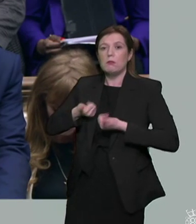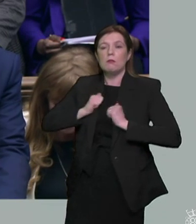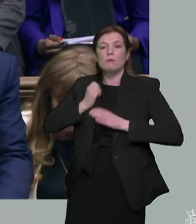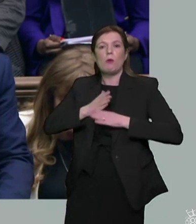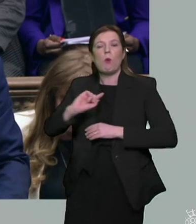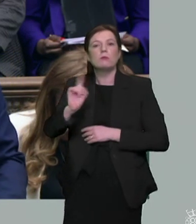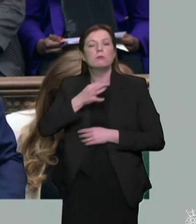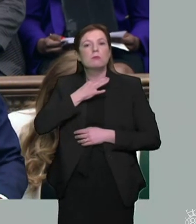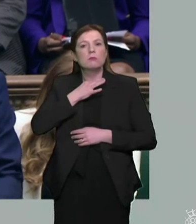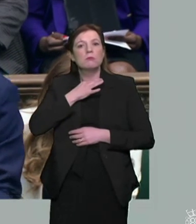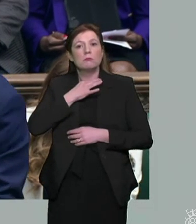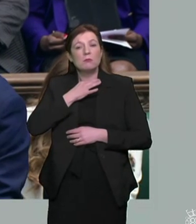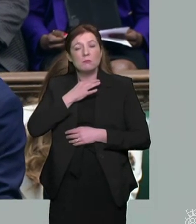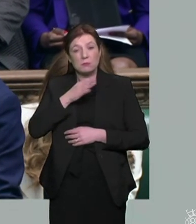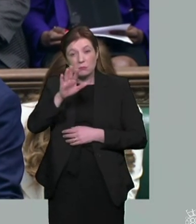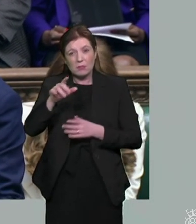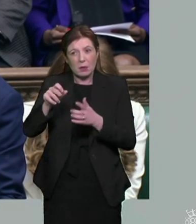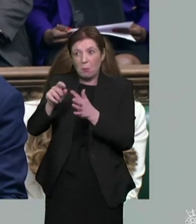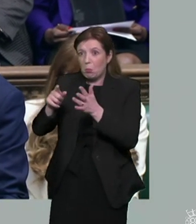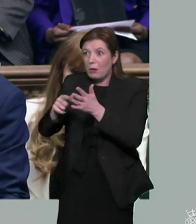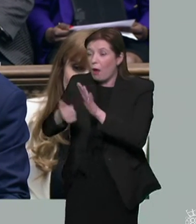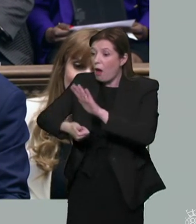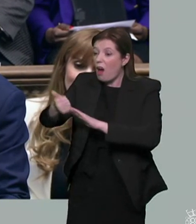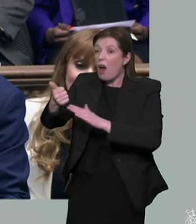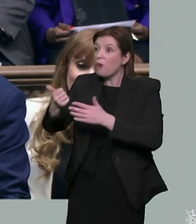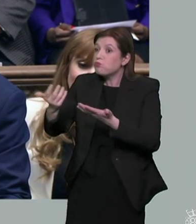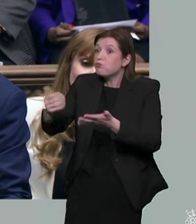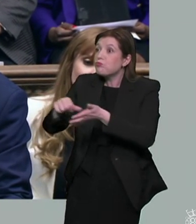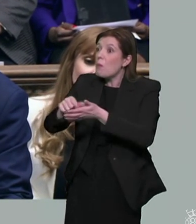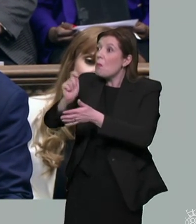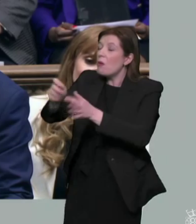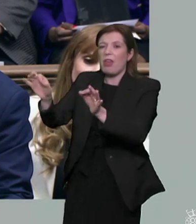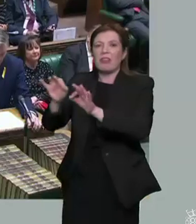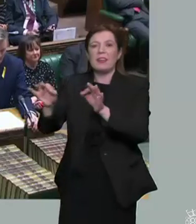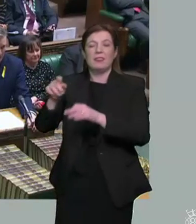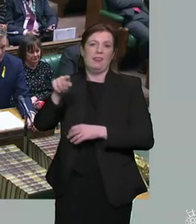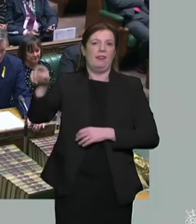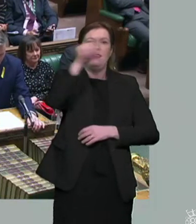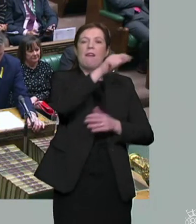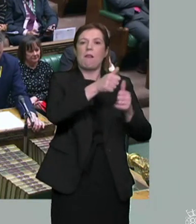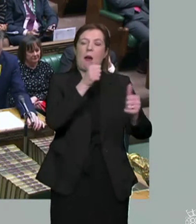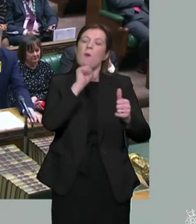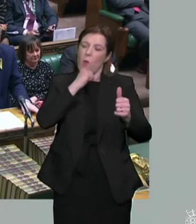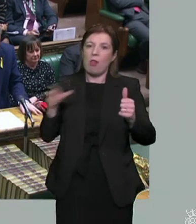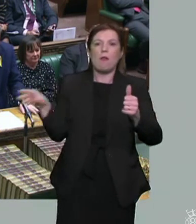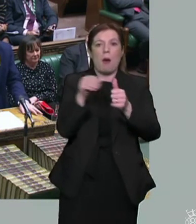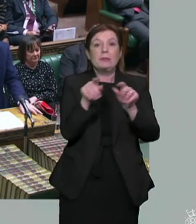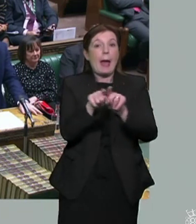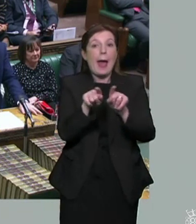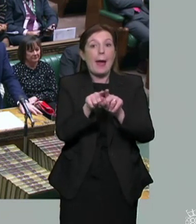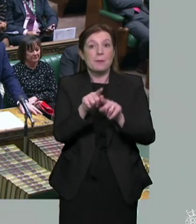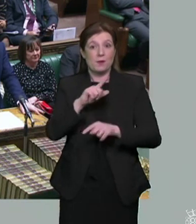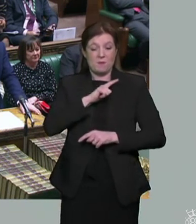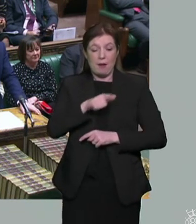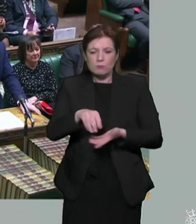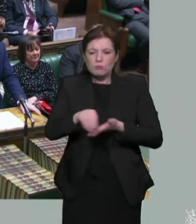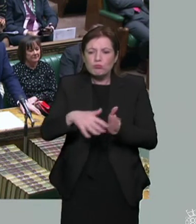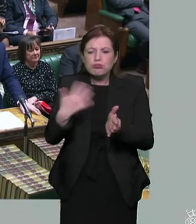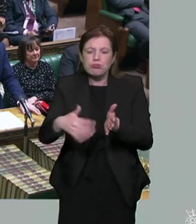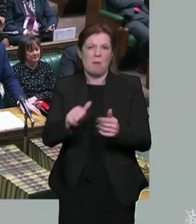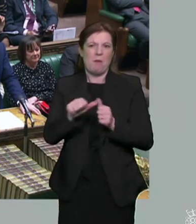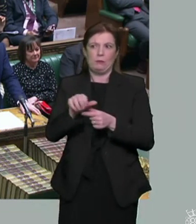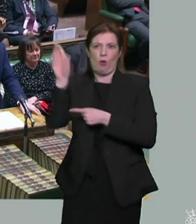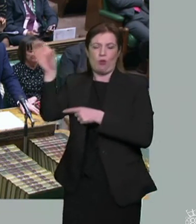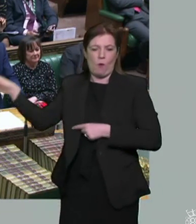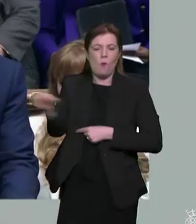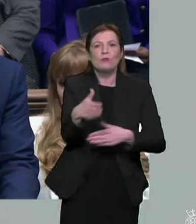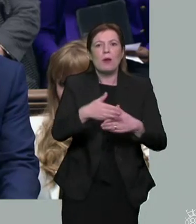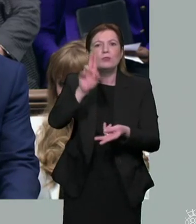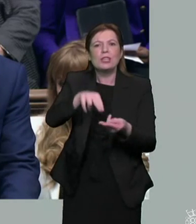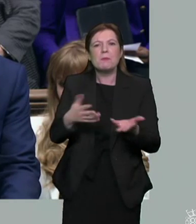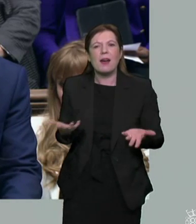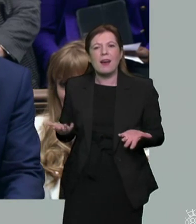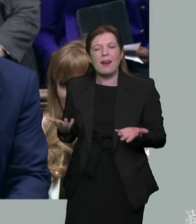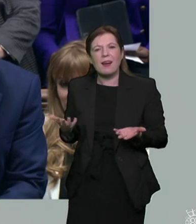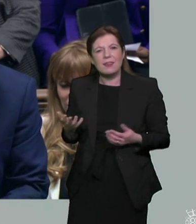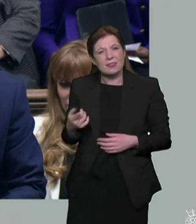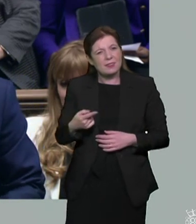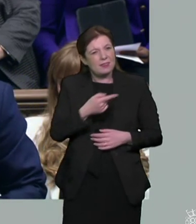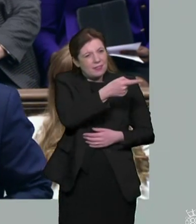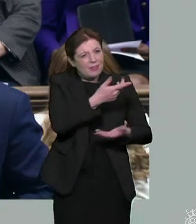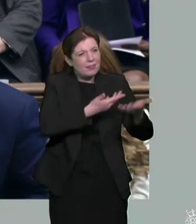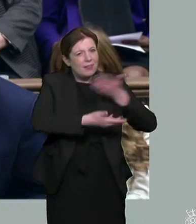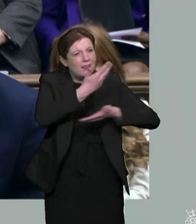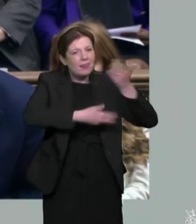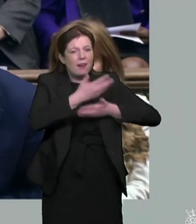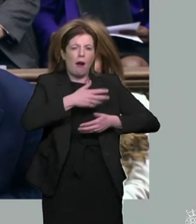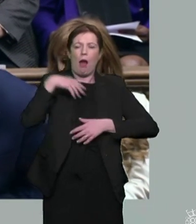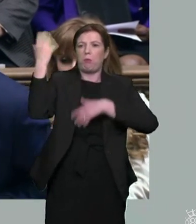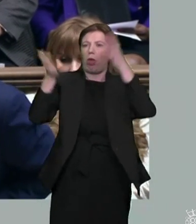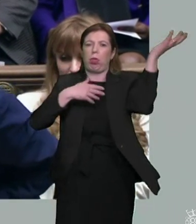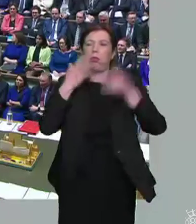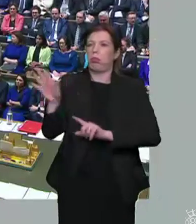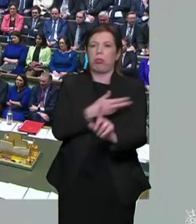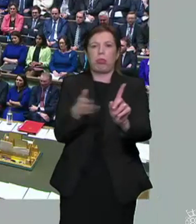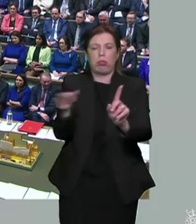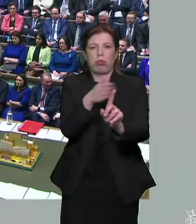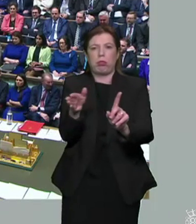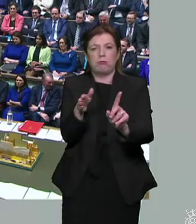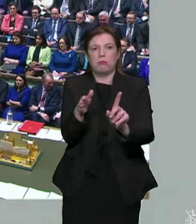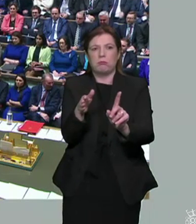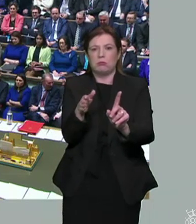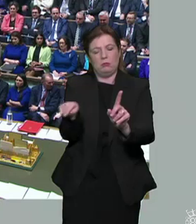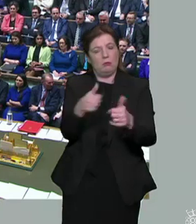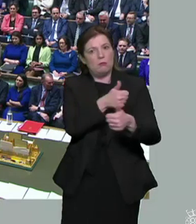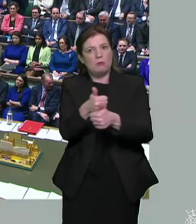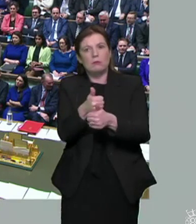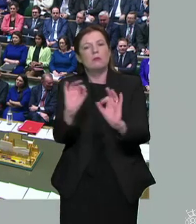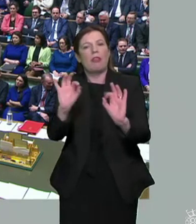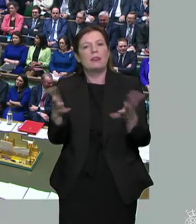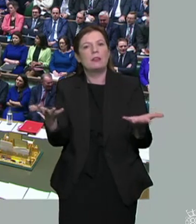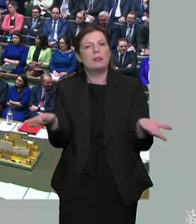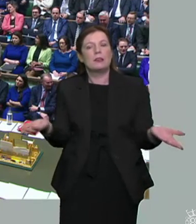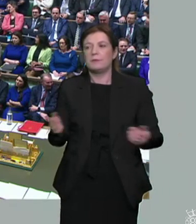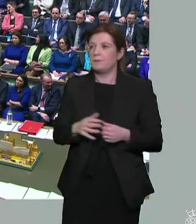This morning, one of them said to me: “If P&O can get away with this, other companies will get rid of us too and replace us with cheap labour from abroad.” Why does the Prime Minister think that they will take a crumb of comfort from his half-arsed bluster and waffle today?